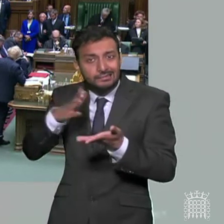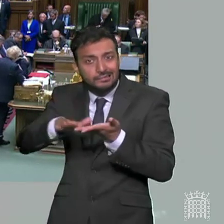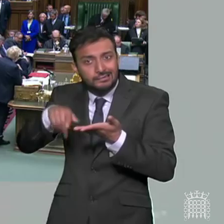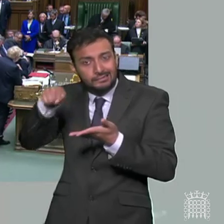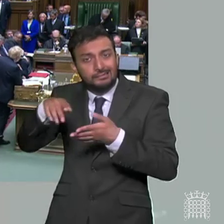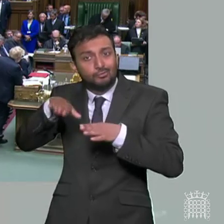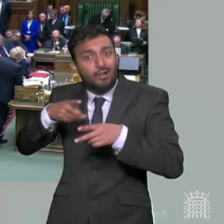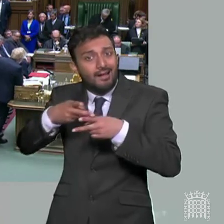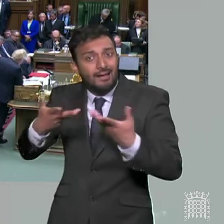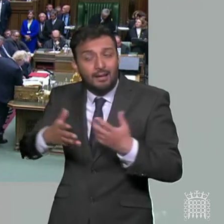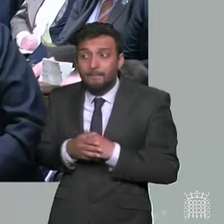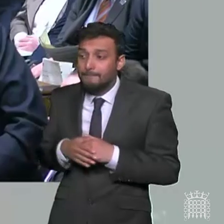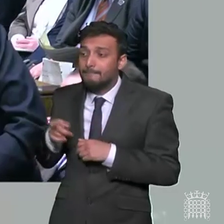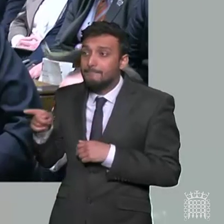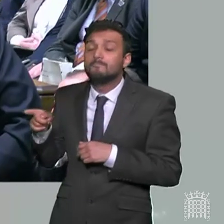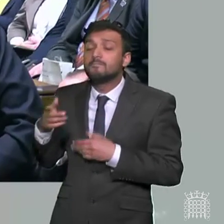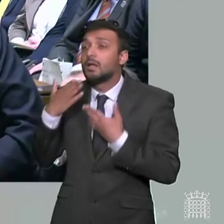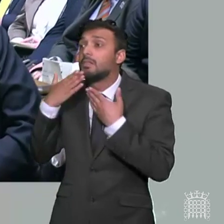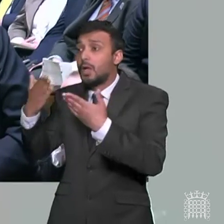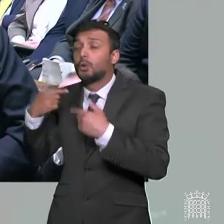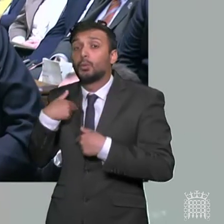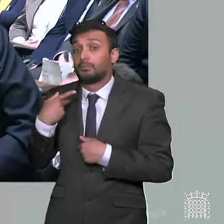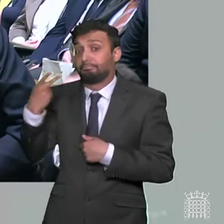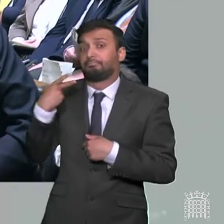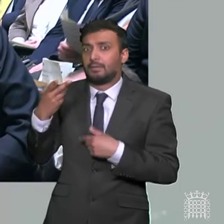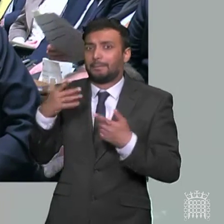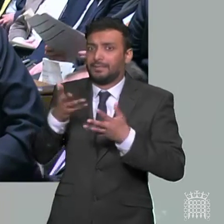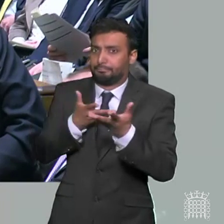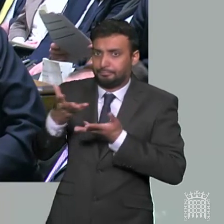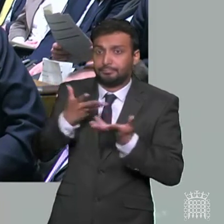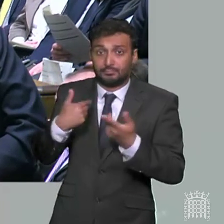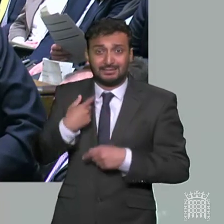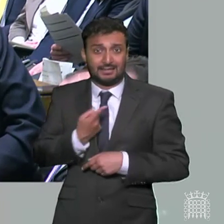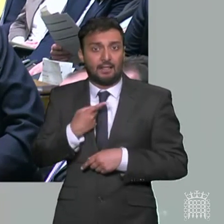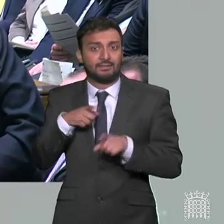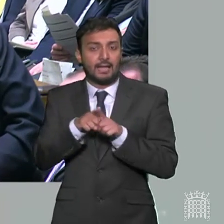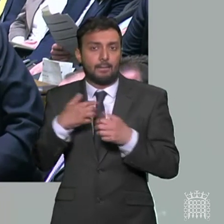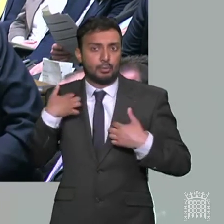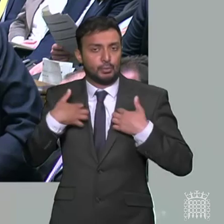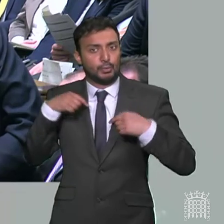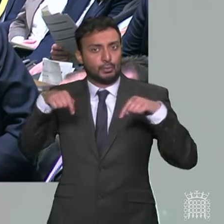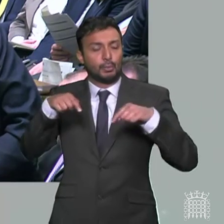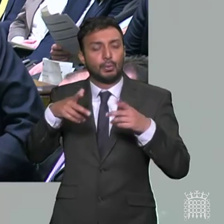She and I have talked about this. This is a subject in which I take a direct personal interest.